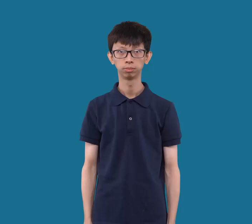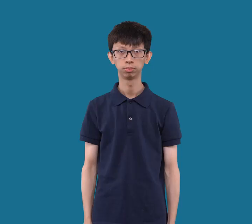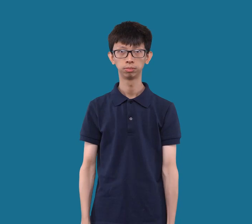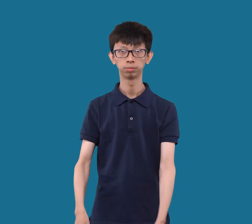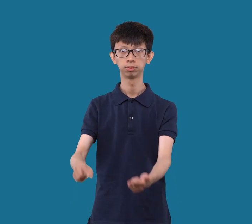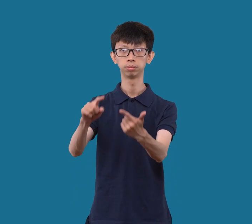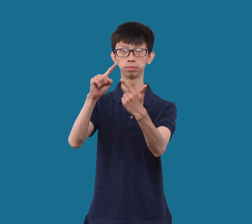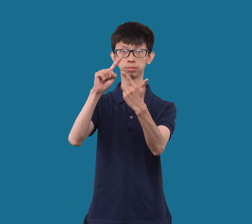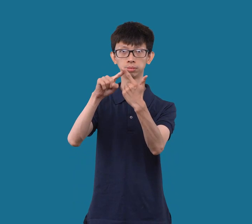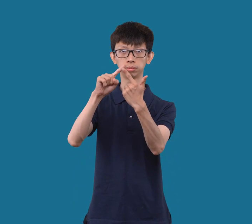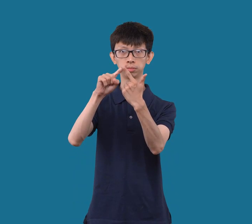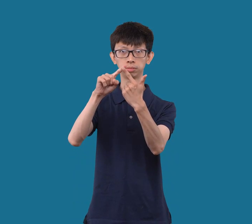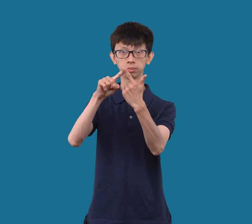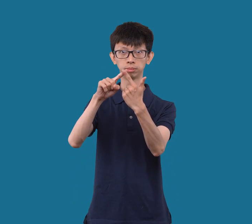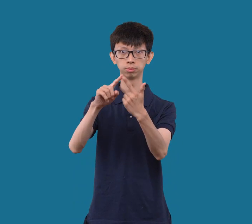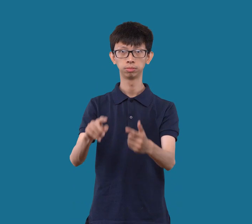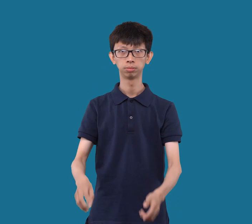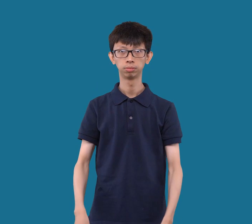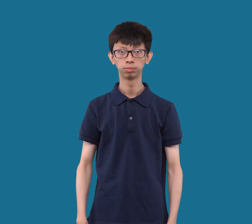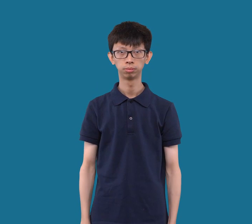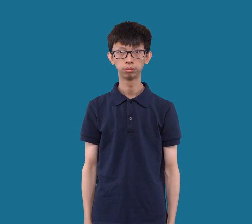chục triệu